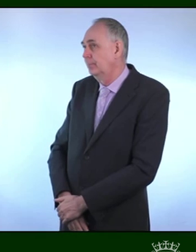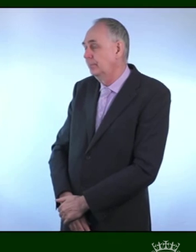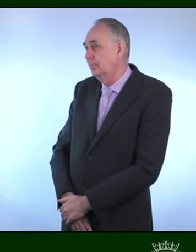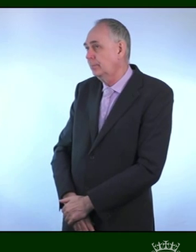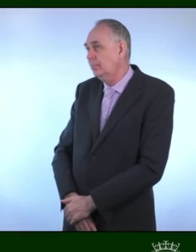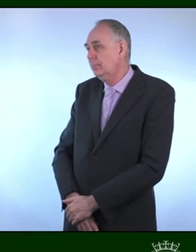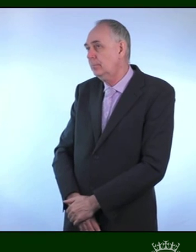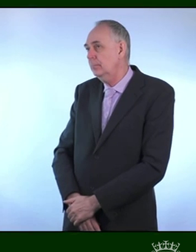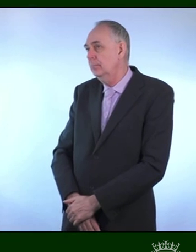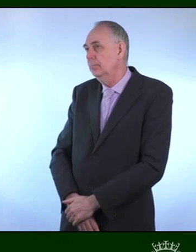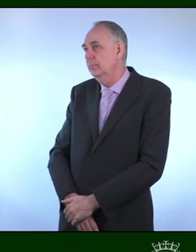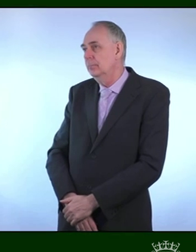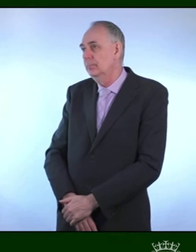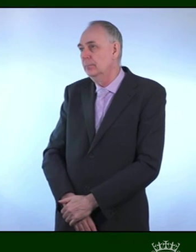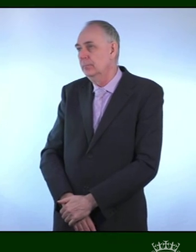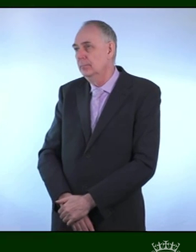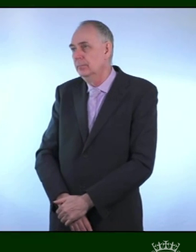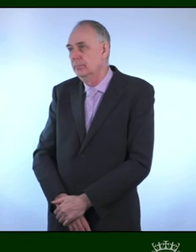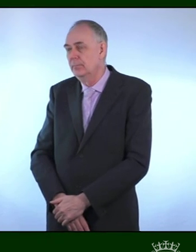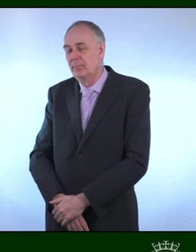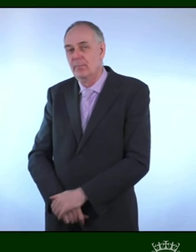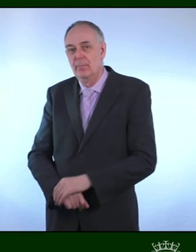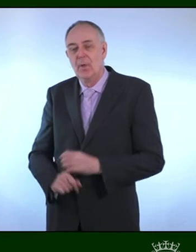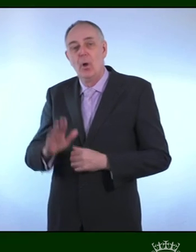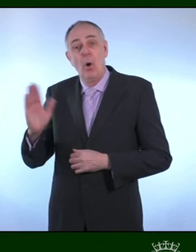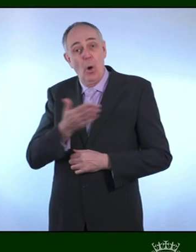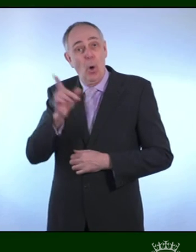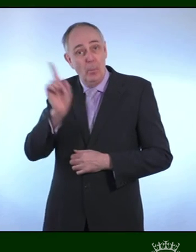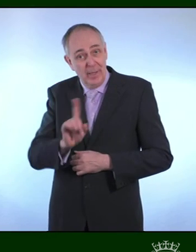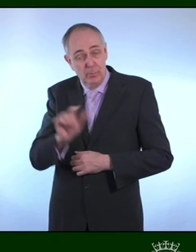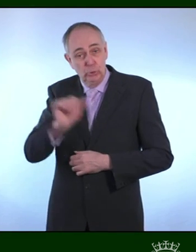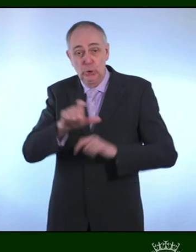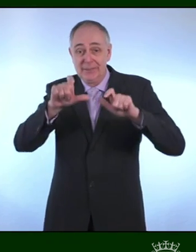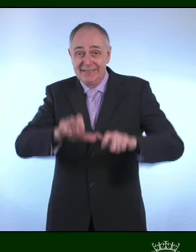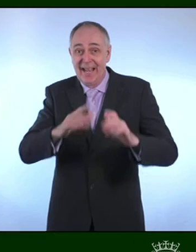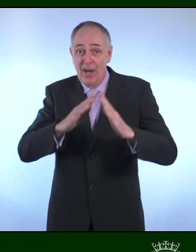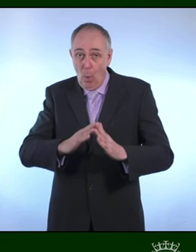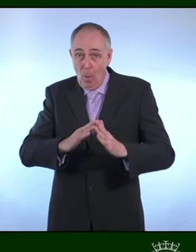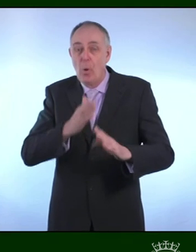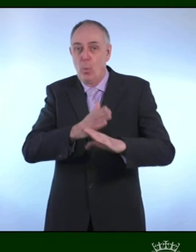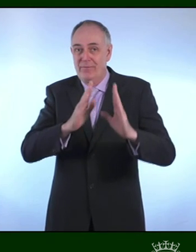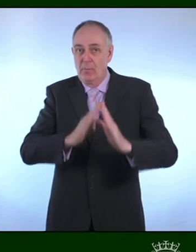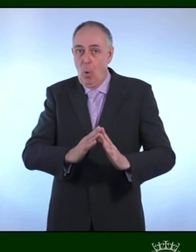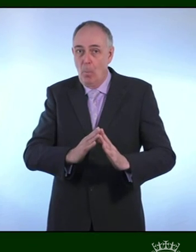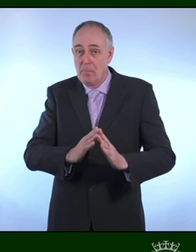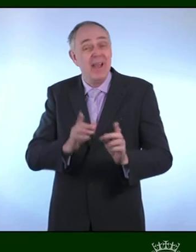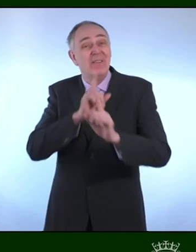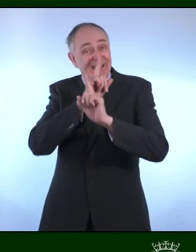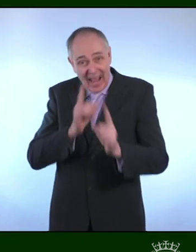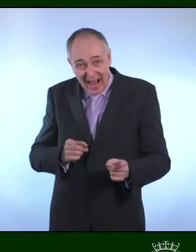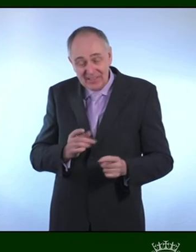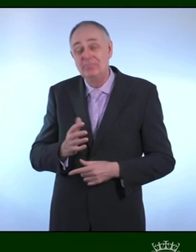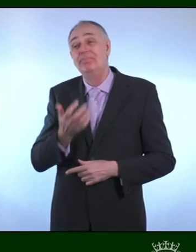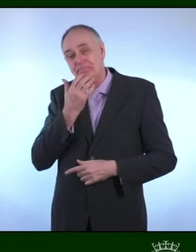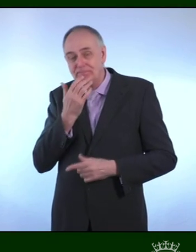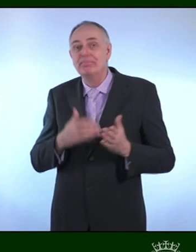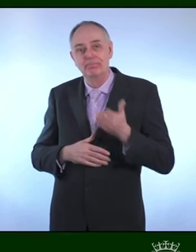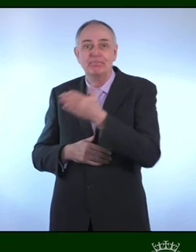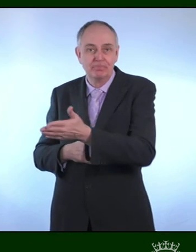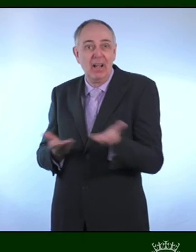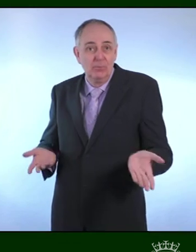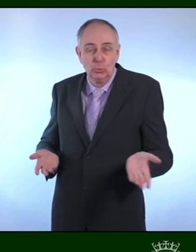Everybody should work at home unless they must go to work—unless they have no alternative and they cannot do that work from home.